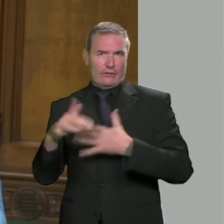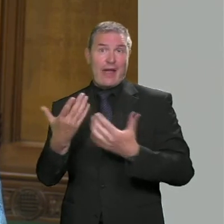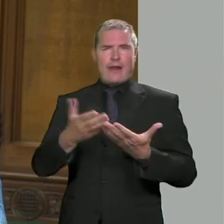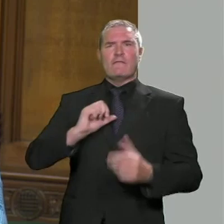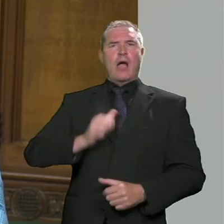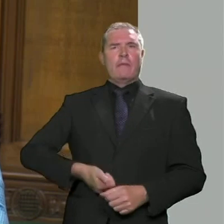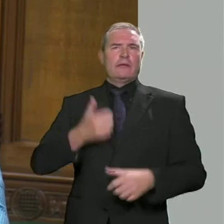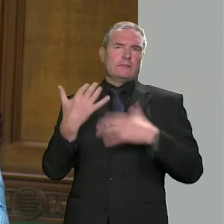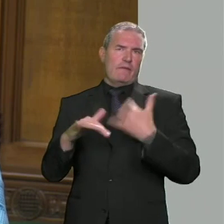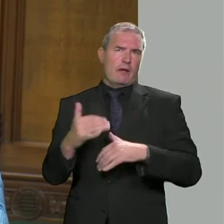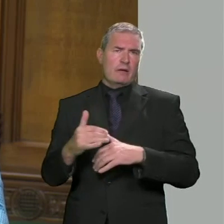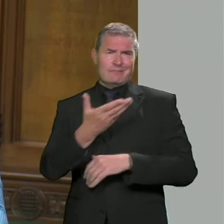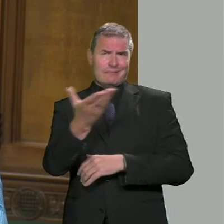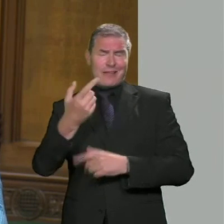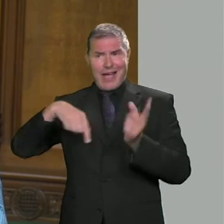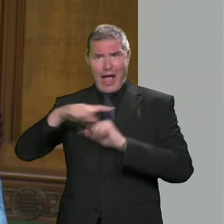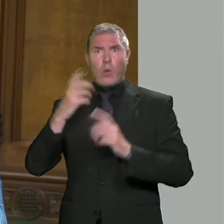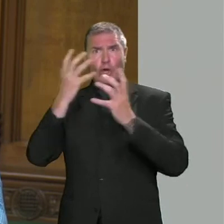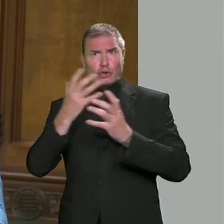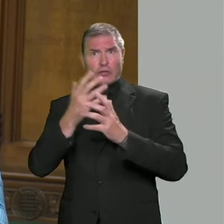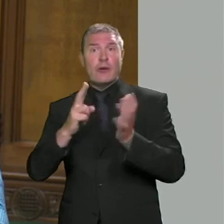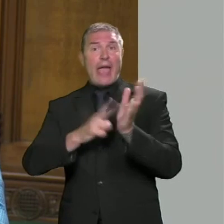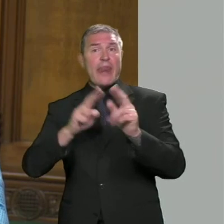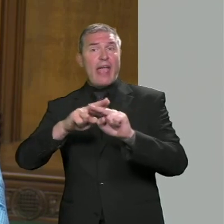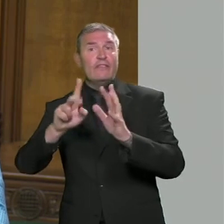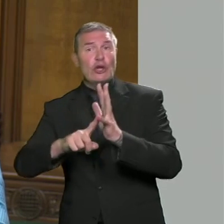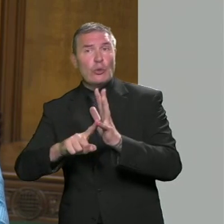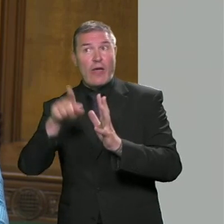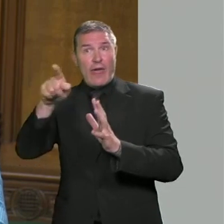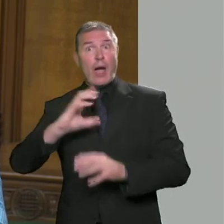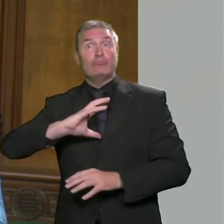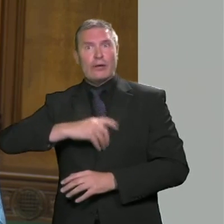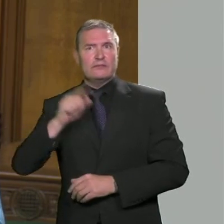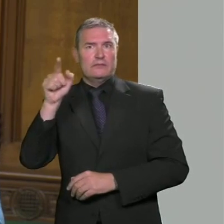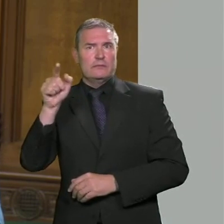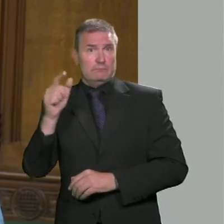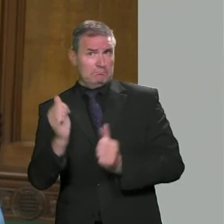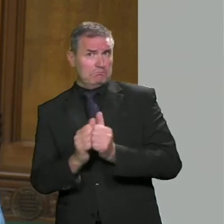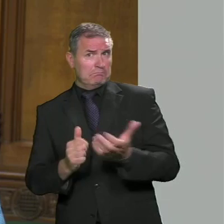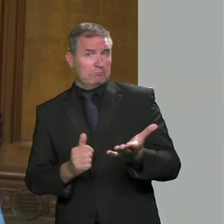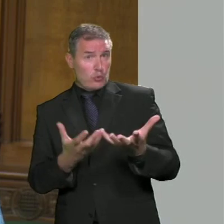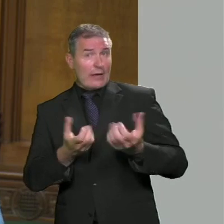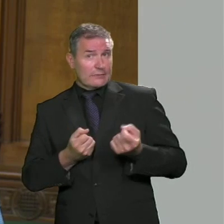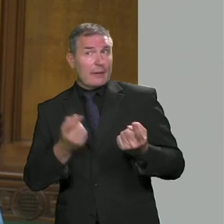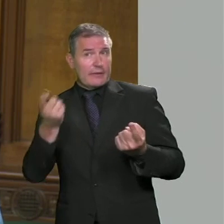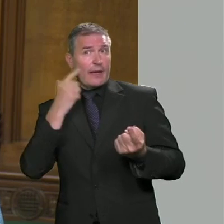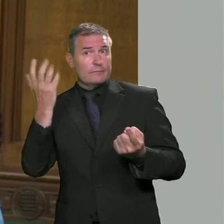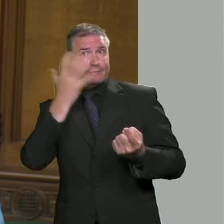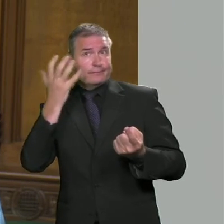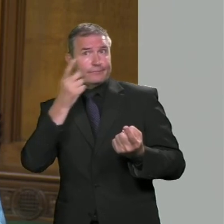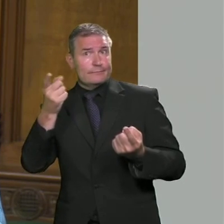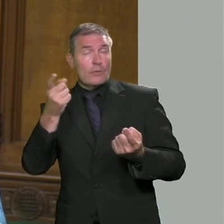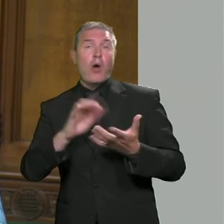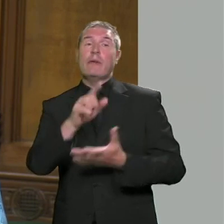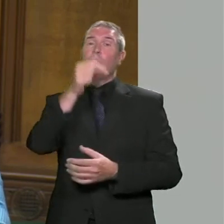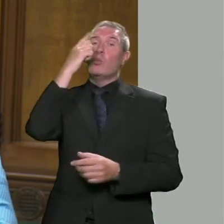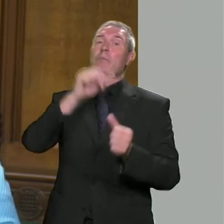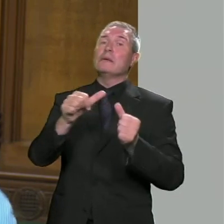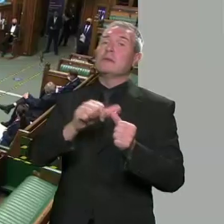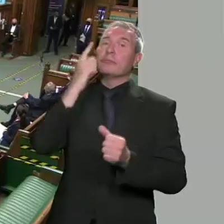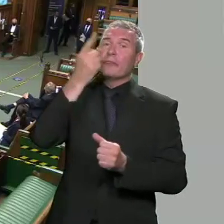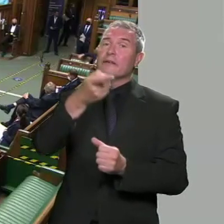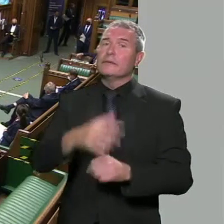Does the Prime Minister accept the concerns of the NFU Scotland president, or does he think he knows better?